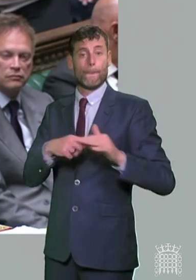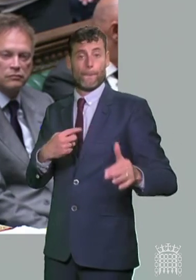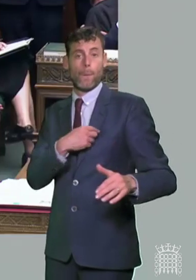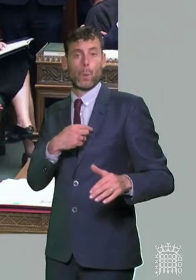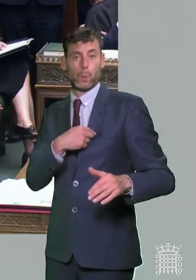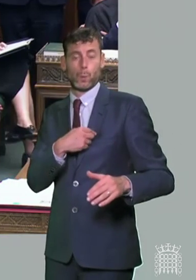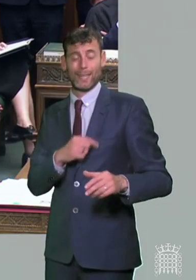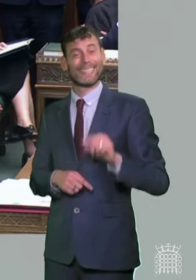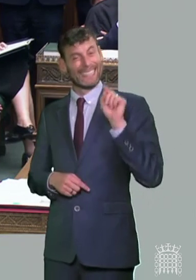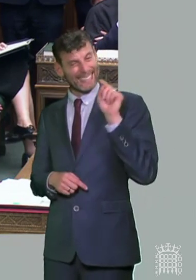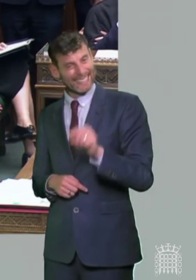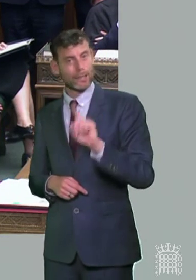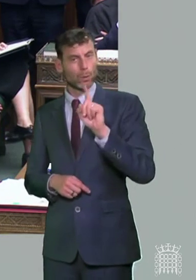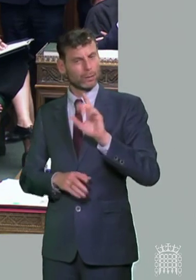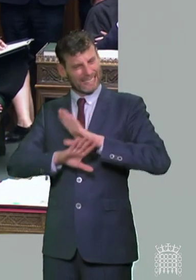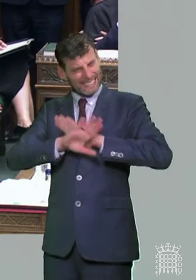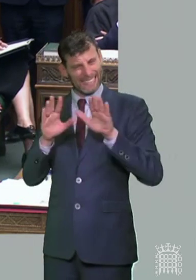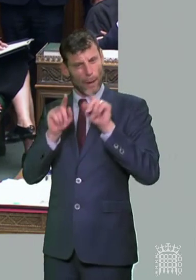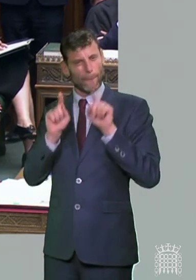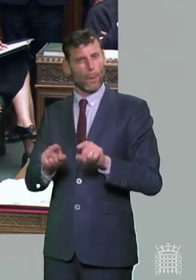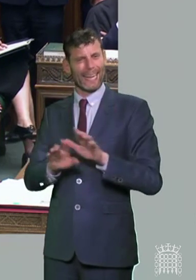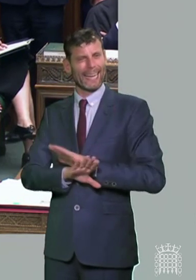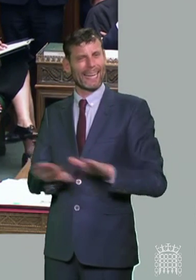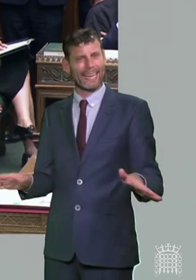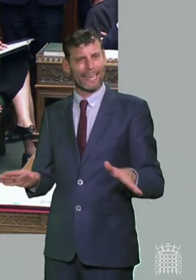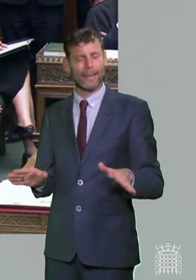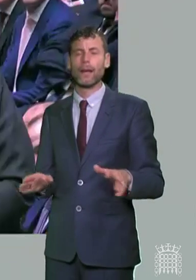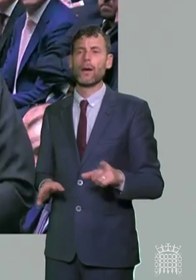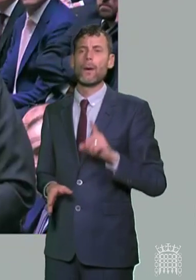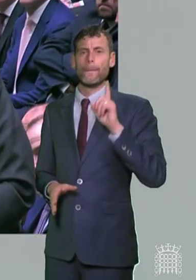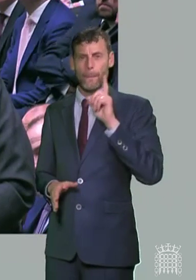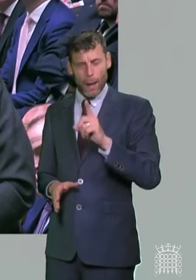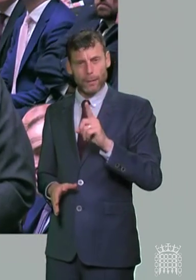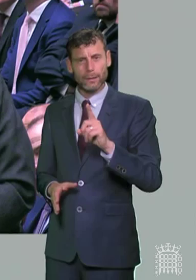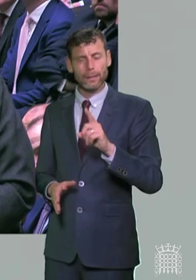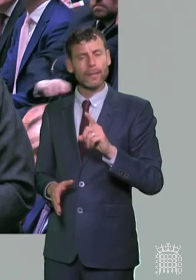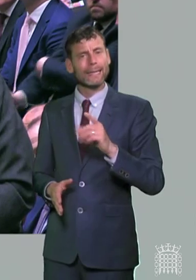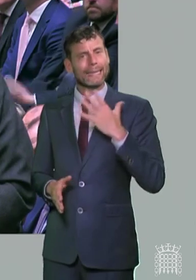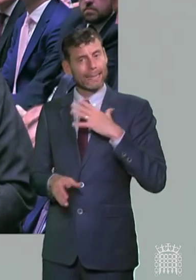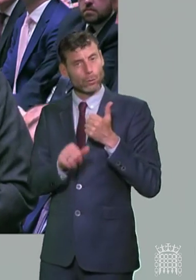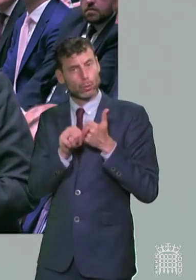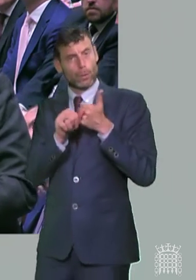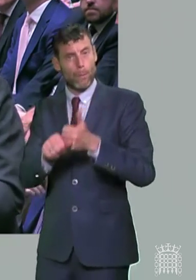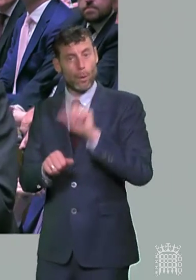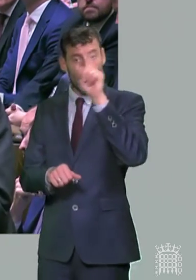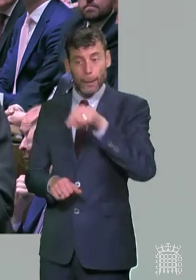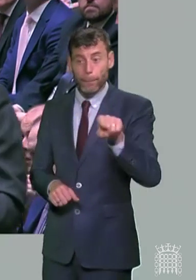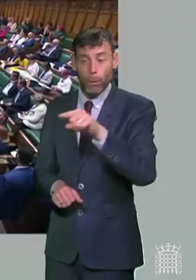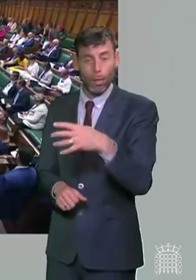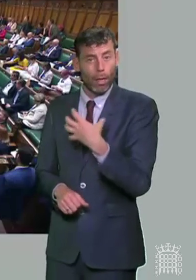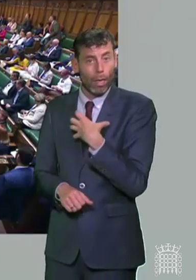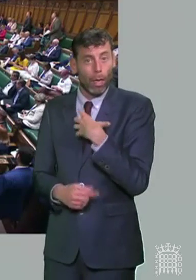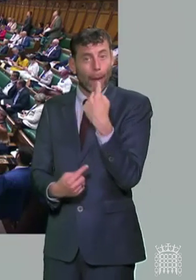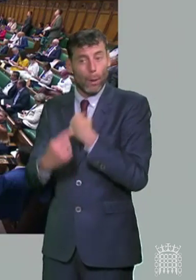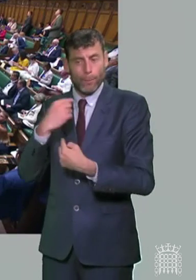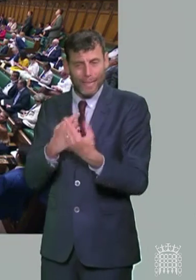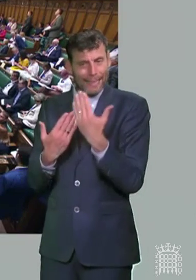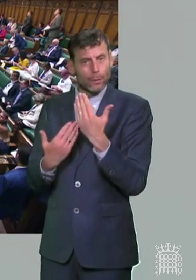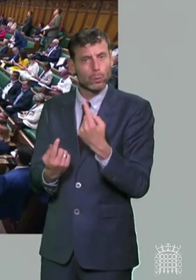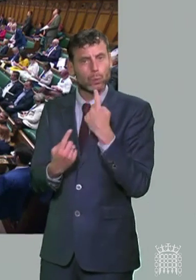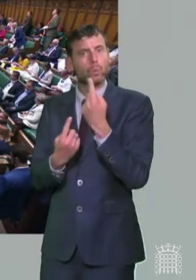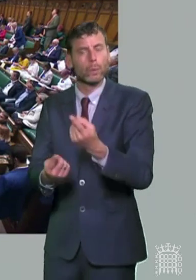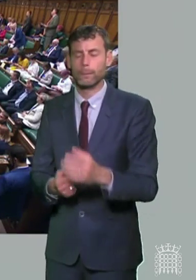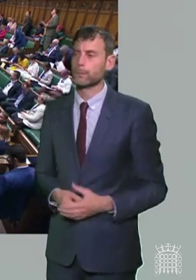We should all speak out against bullying, but we should also make sure that we give everyone the courage to speak out against it.